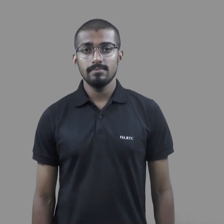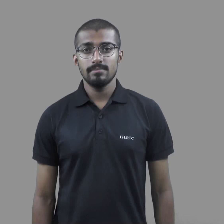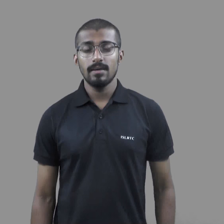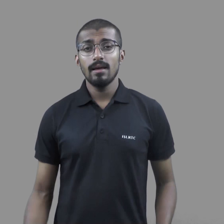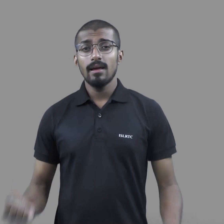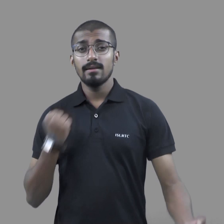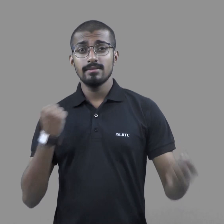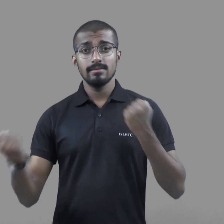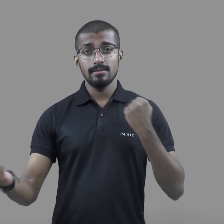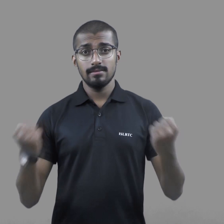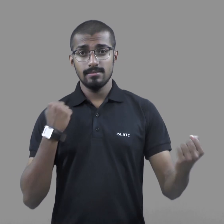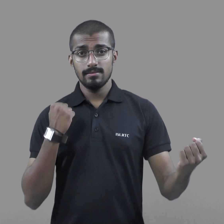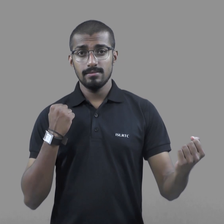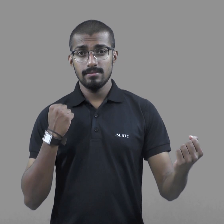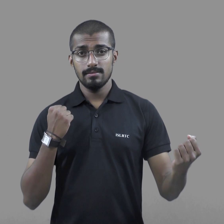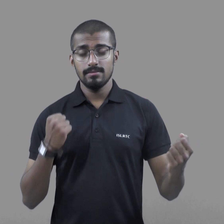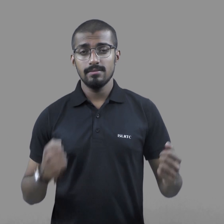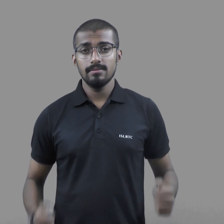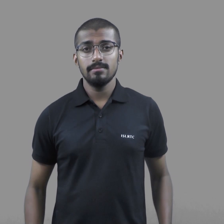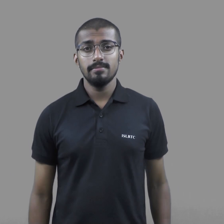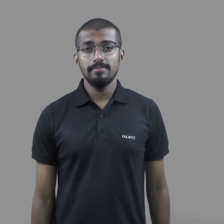Exercise